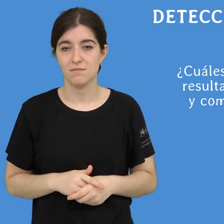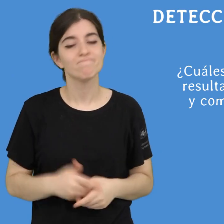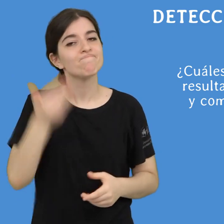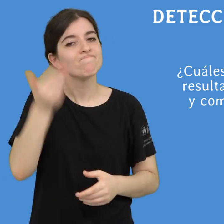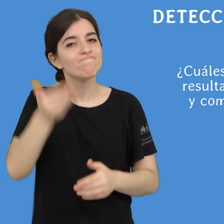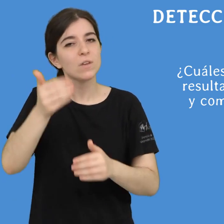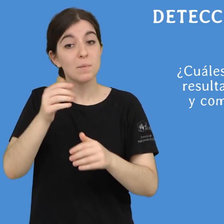importar